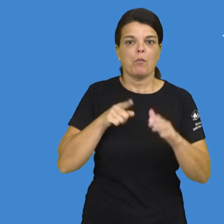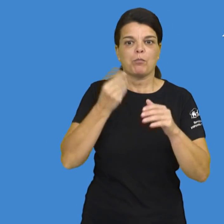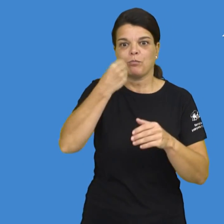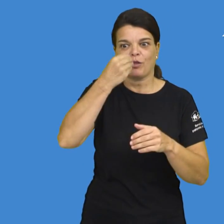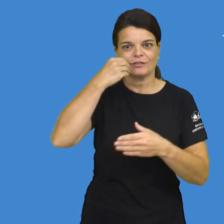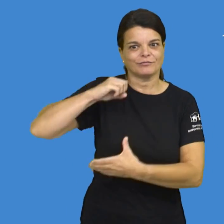comer